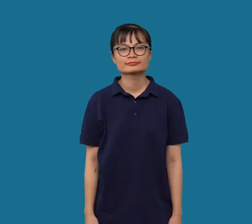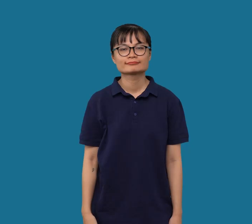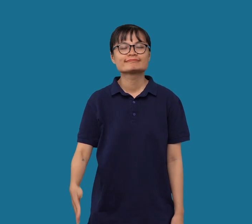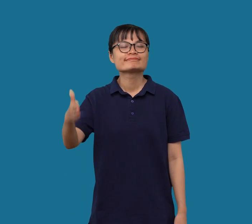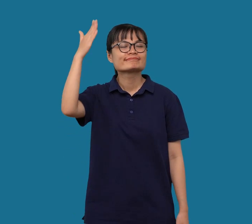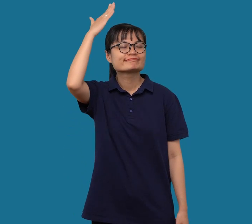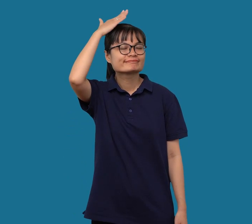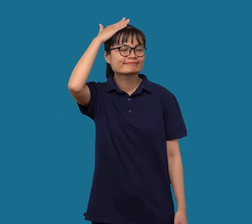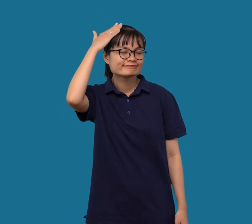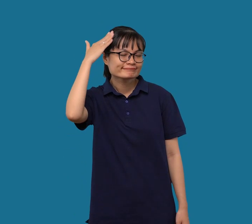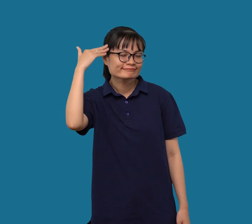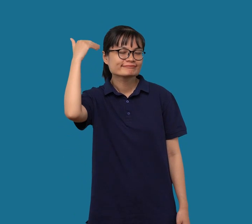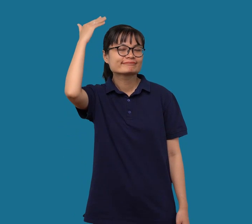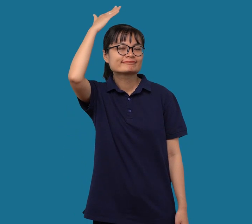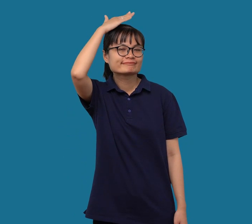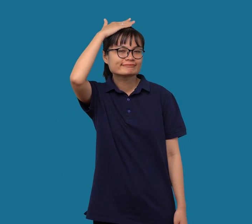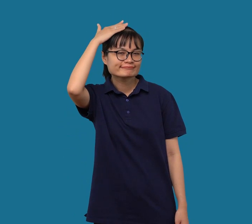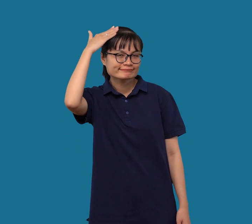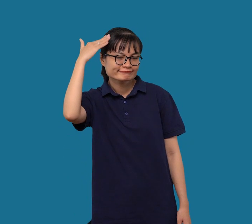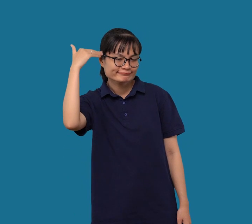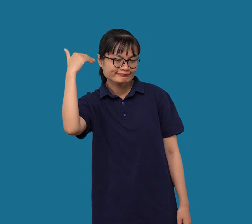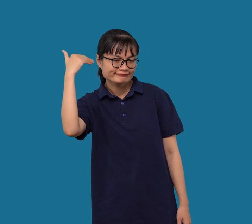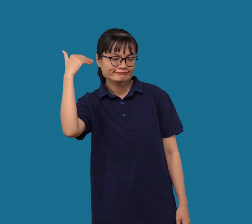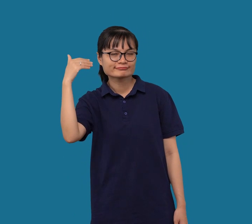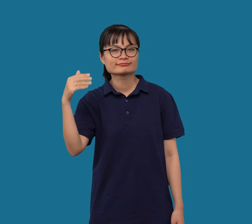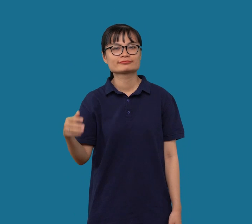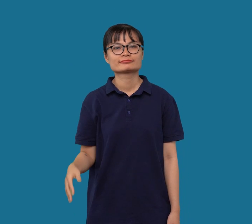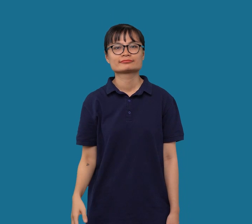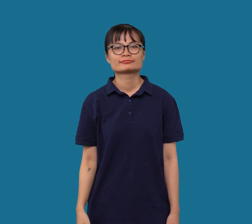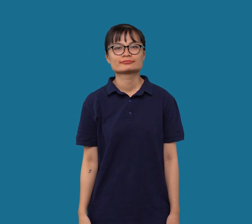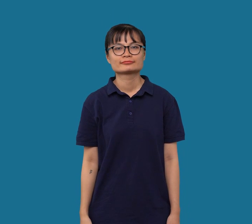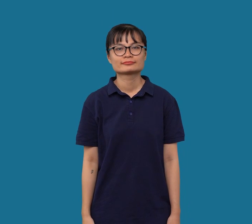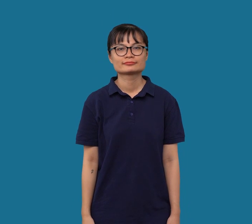vuốt tóc